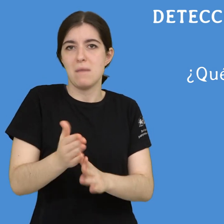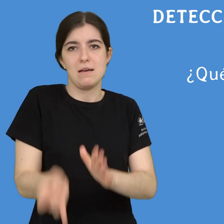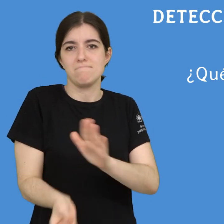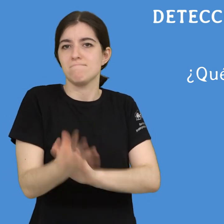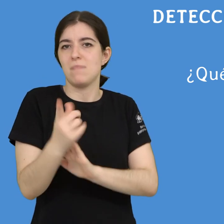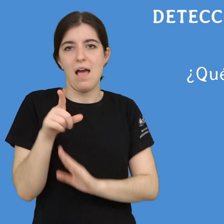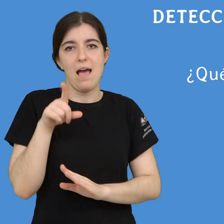crear